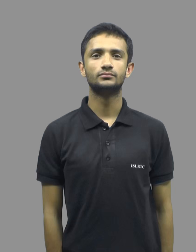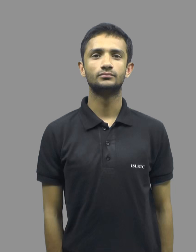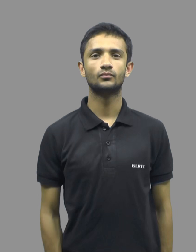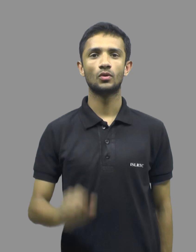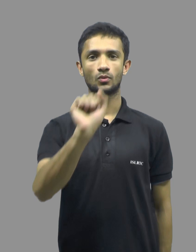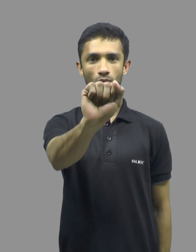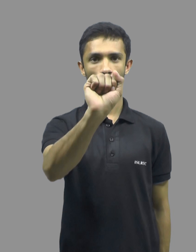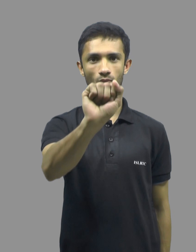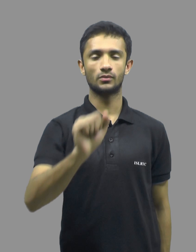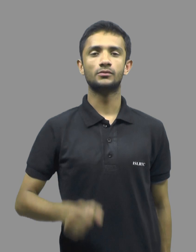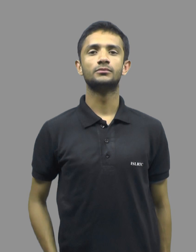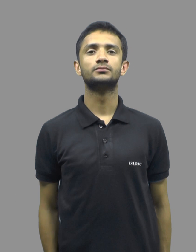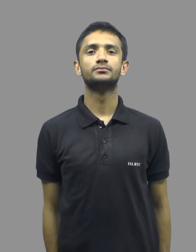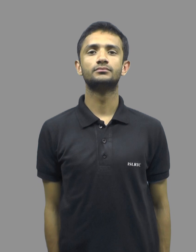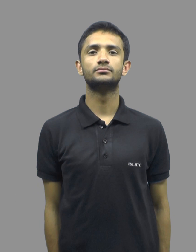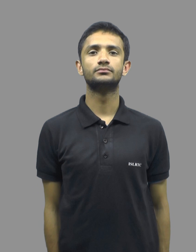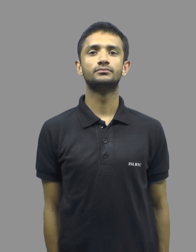Your